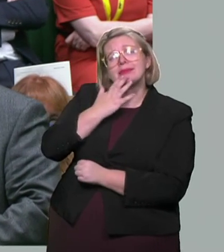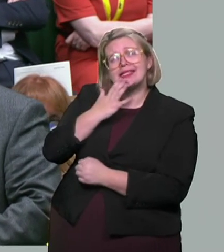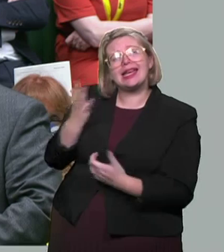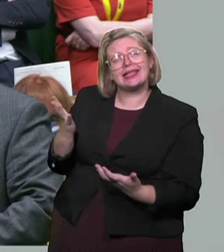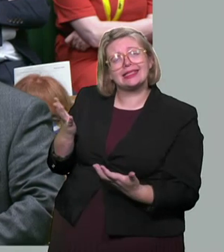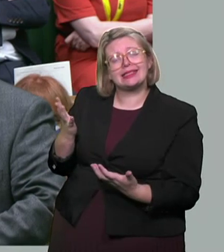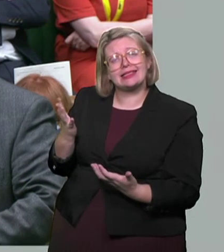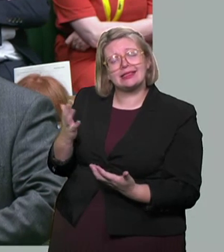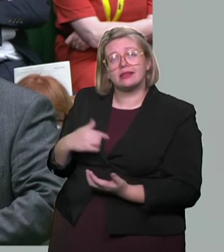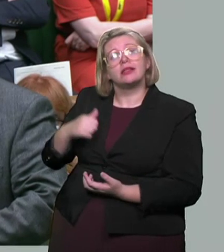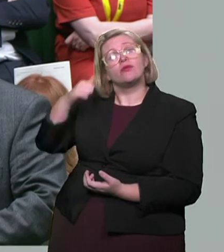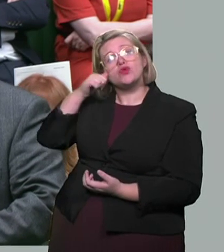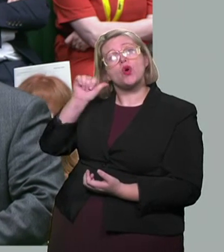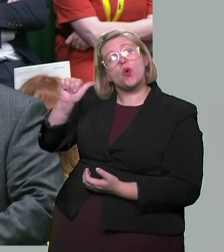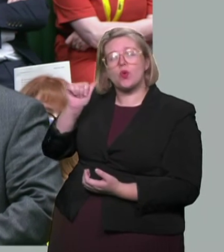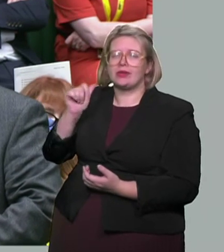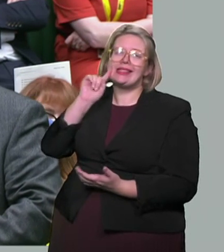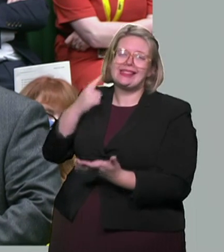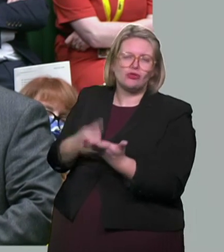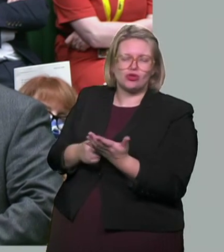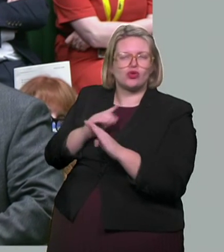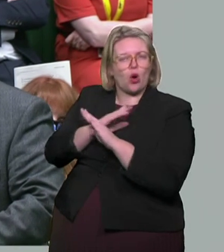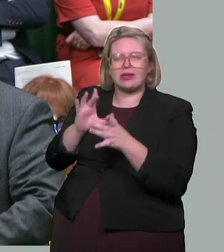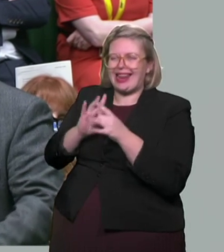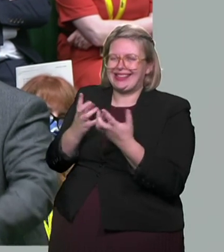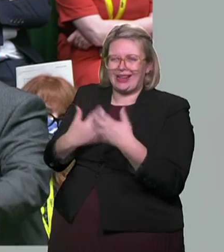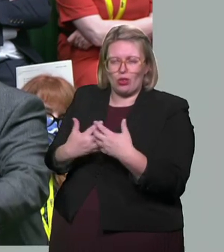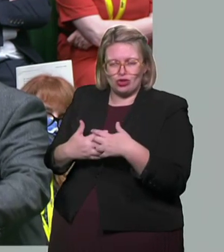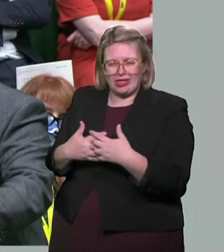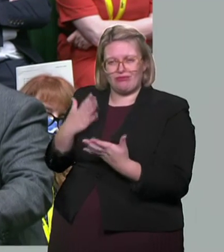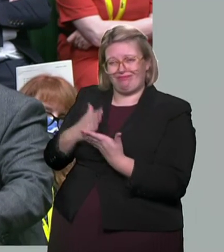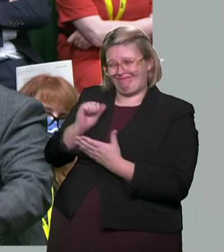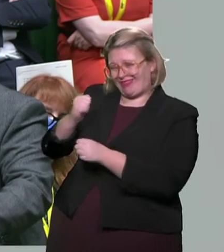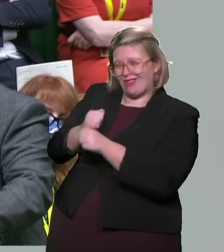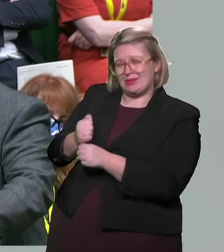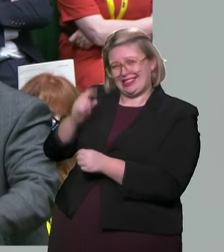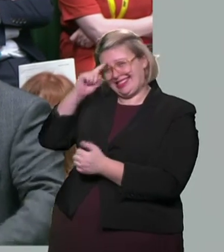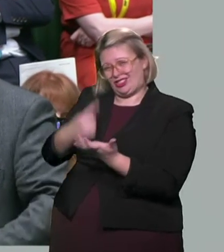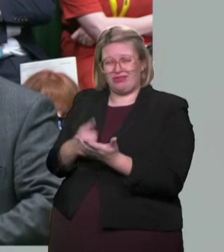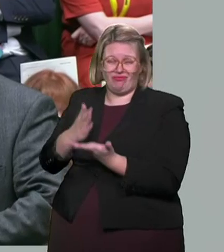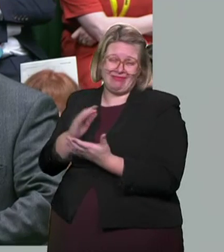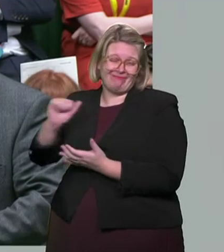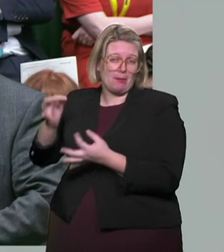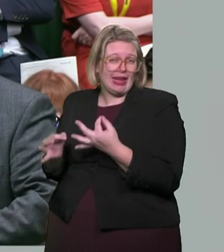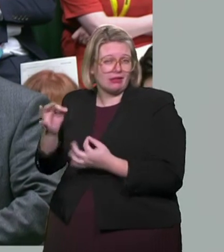We know that the decision was not made on technical or logical grounds; this devastating decision was purely political.